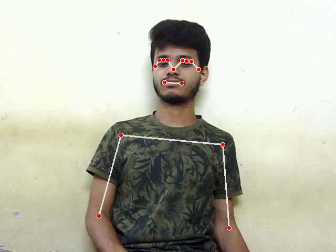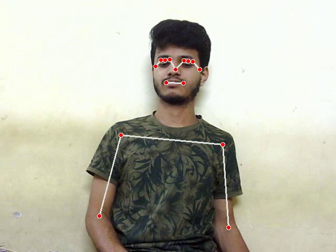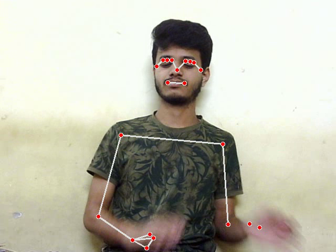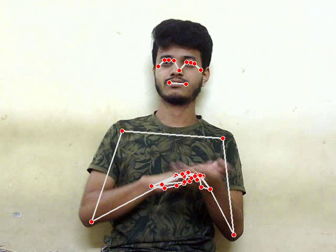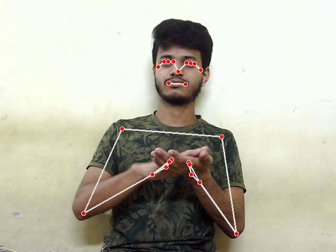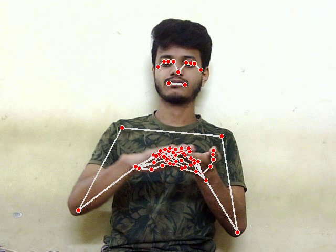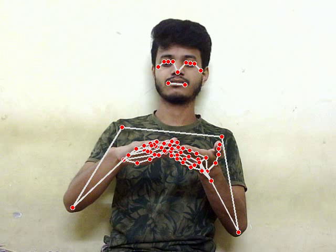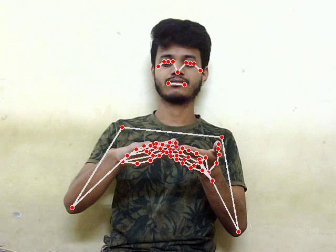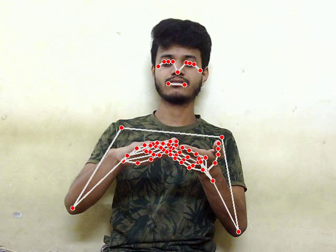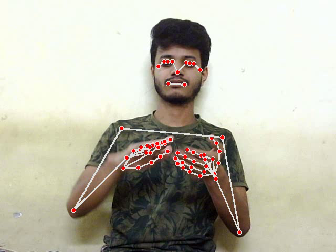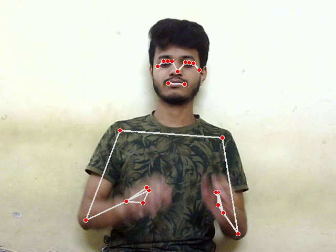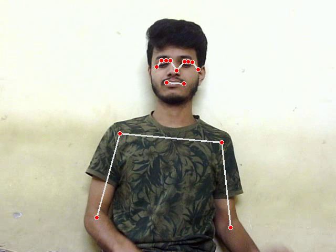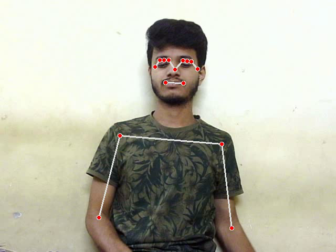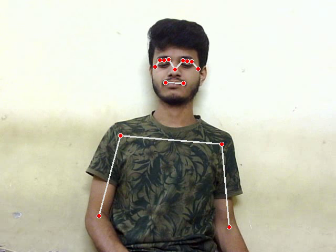nice